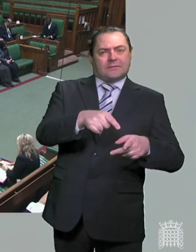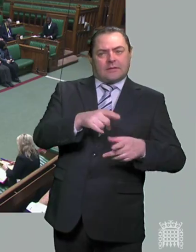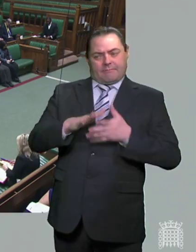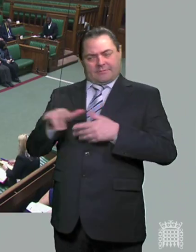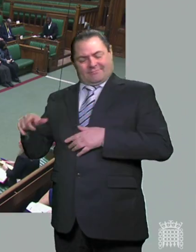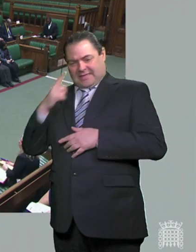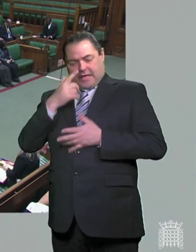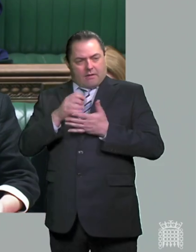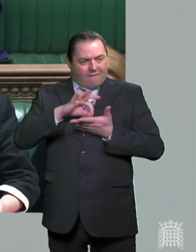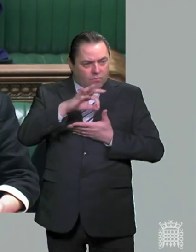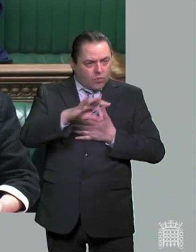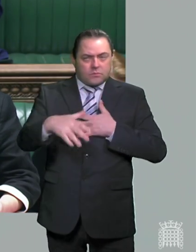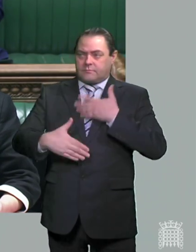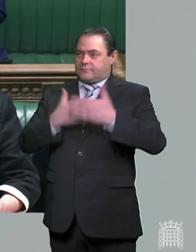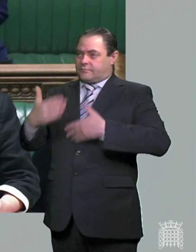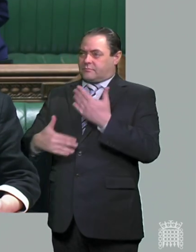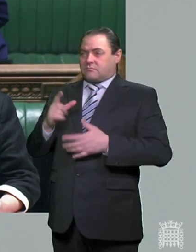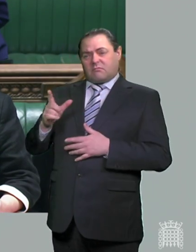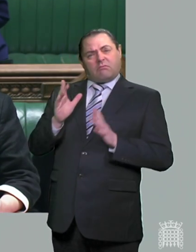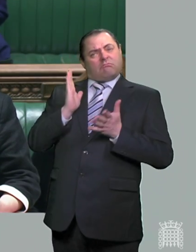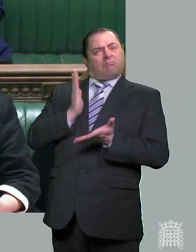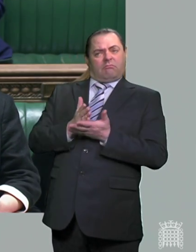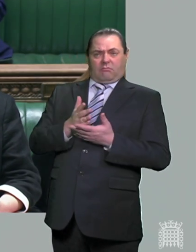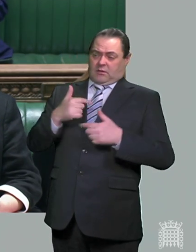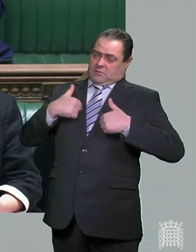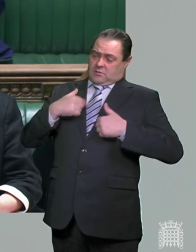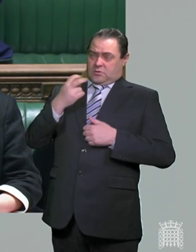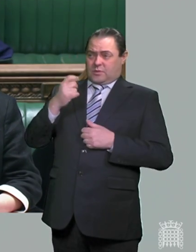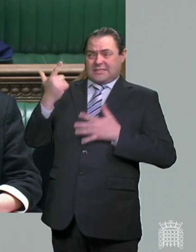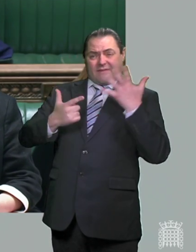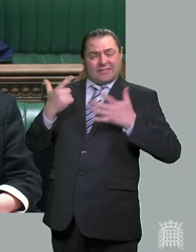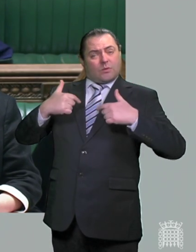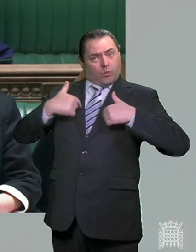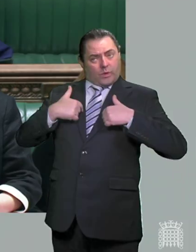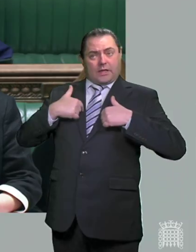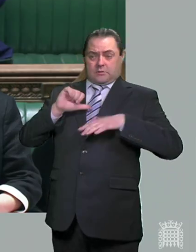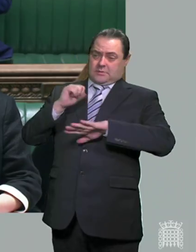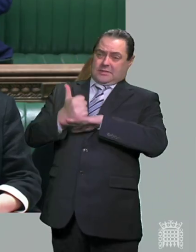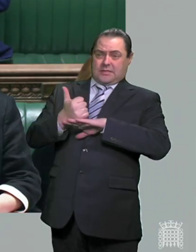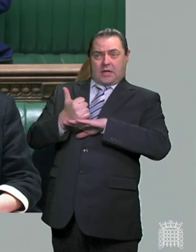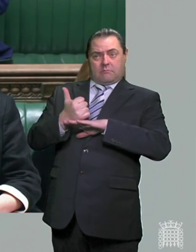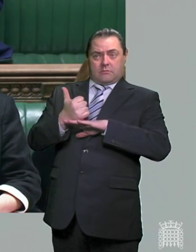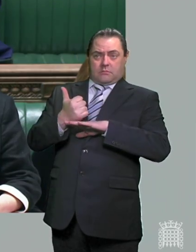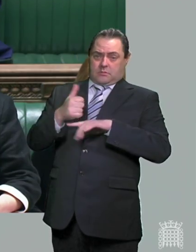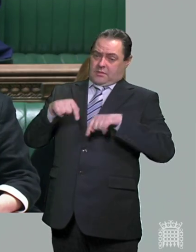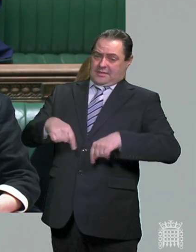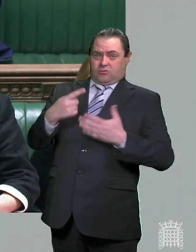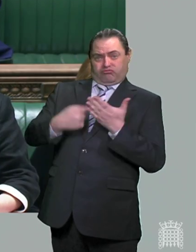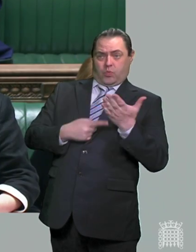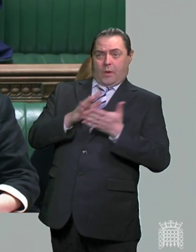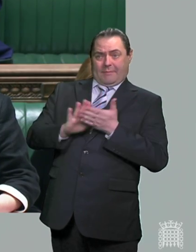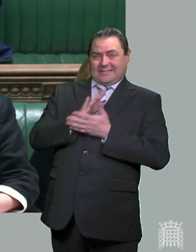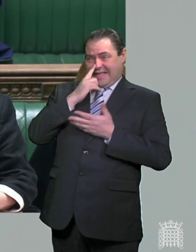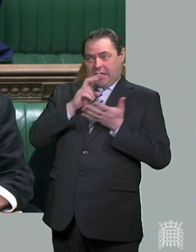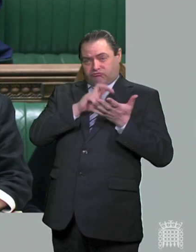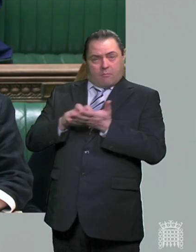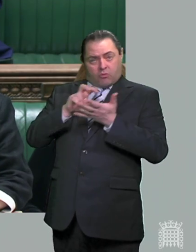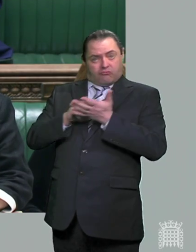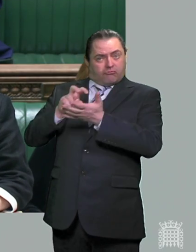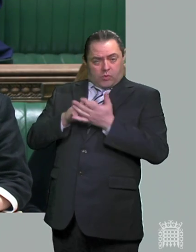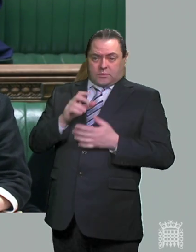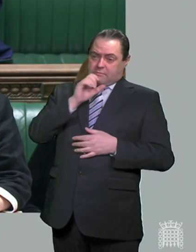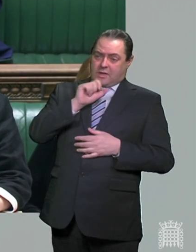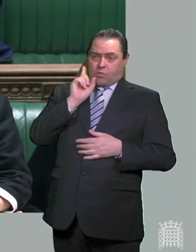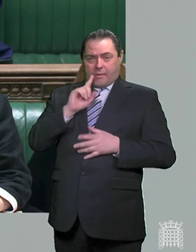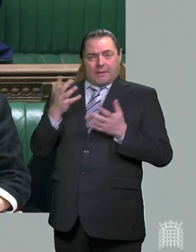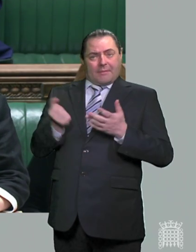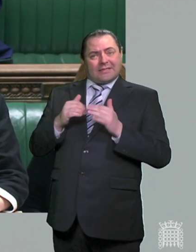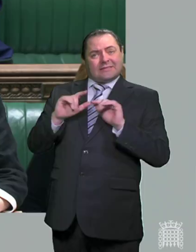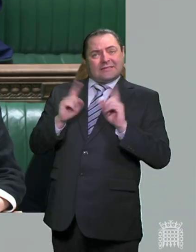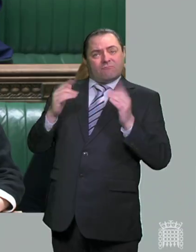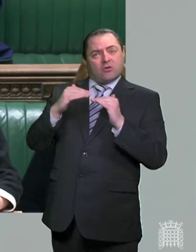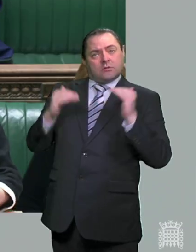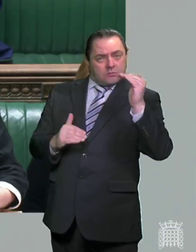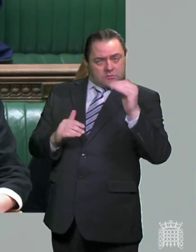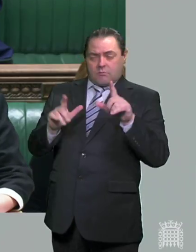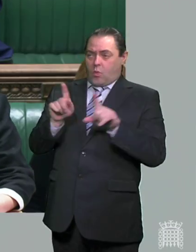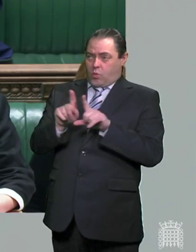Absolutely. It is this Conservative Government who, in 2017, introduced the world-leading regulations that have ensured that we are able to record the gender pay gap and the progress that we are making.